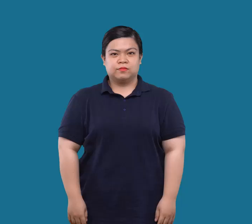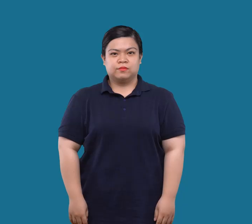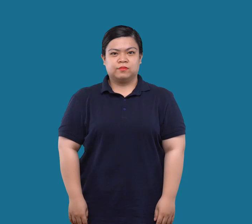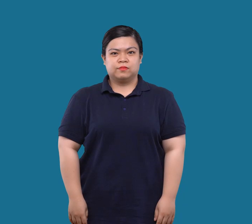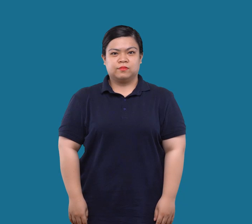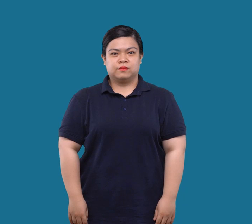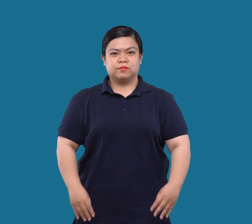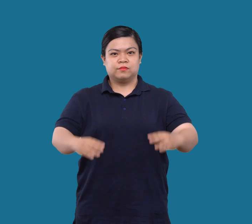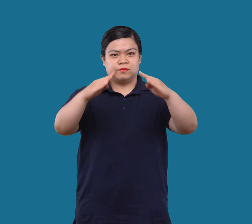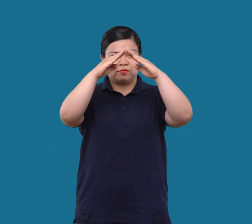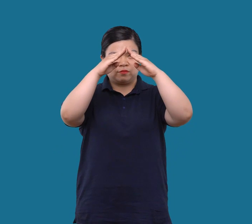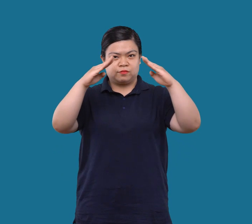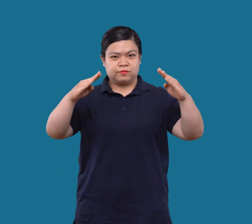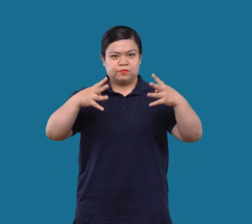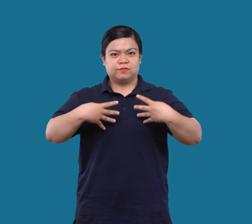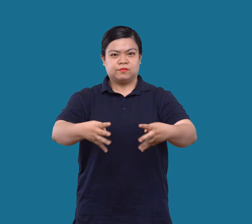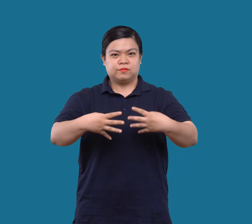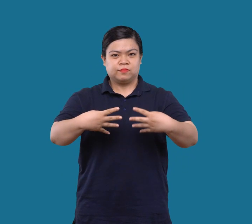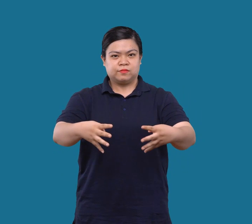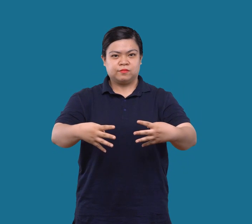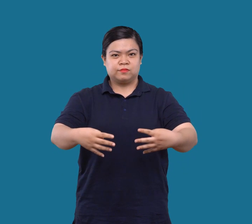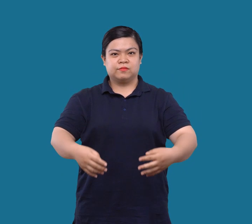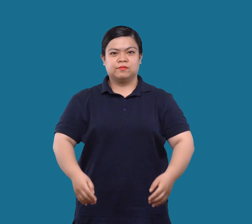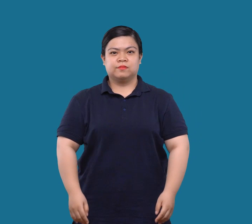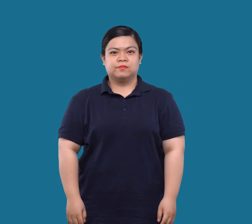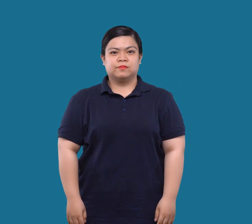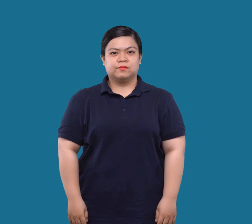công trường